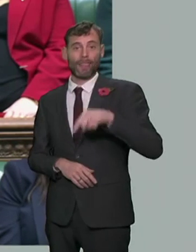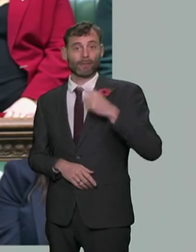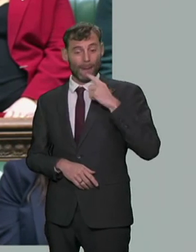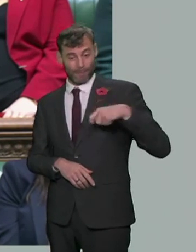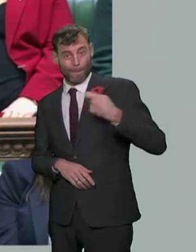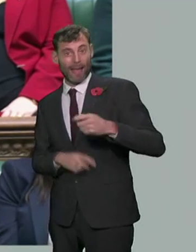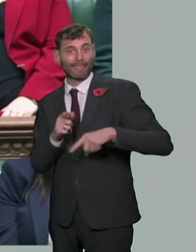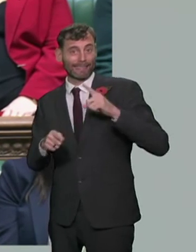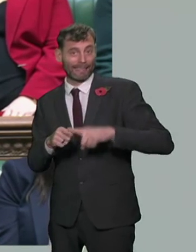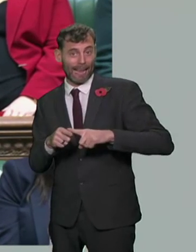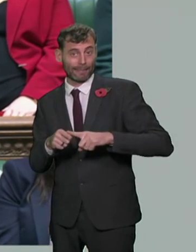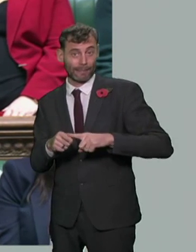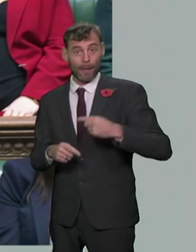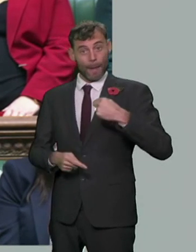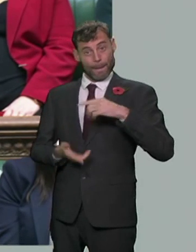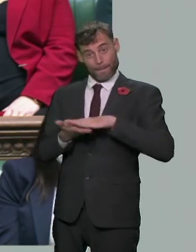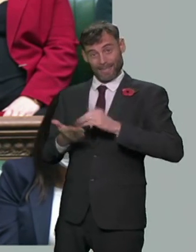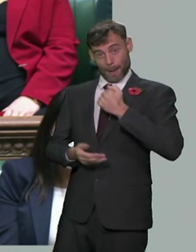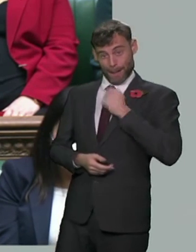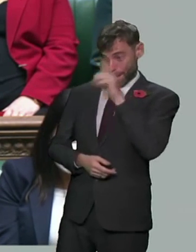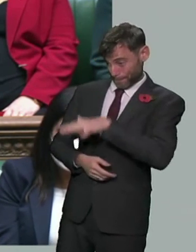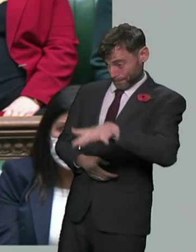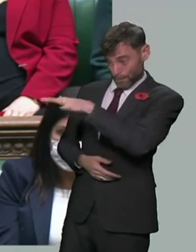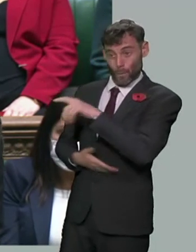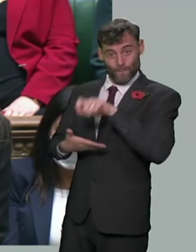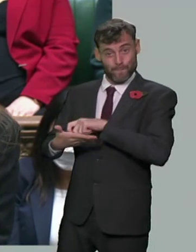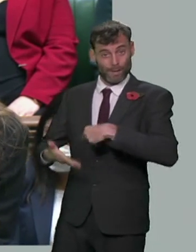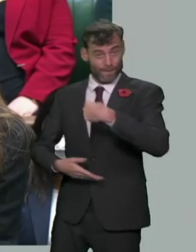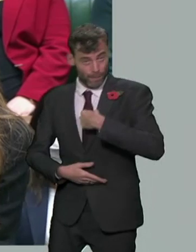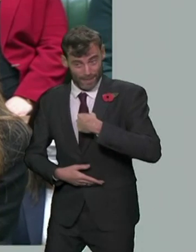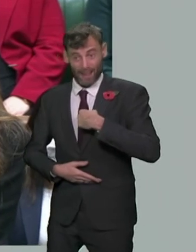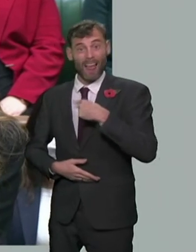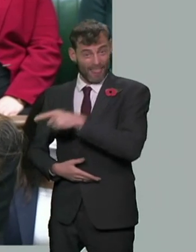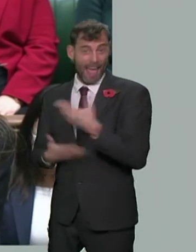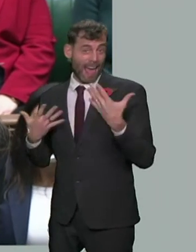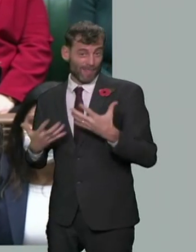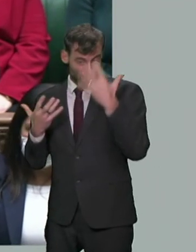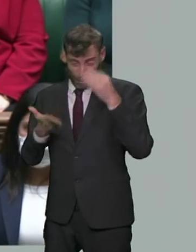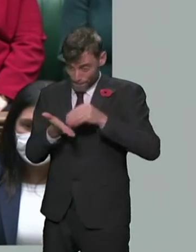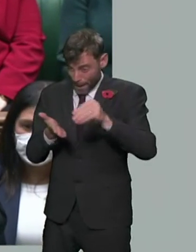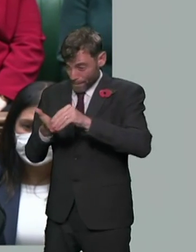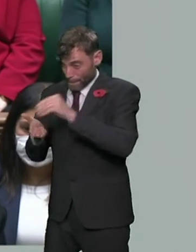My constituents and his are feeling the pinch, and they are worried about Christmas as well.